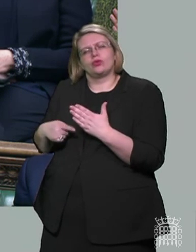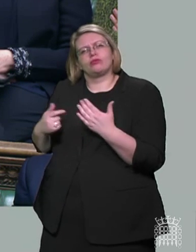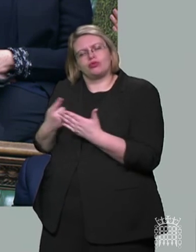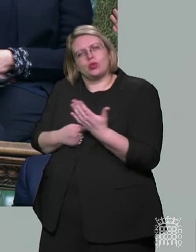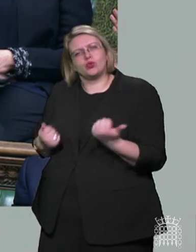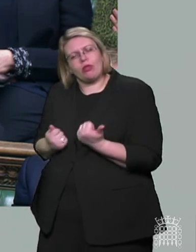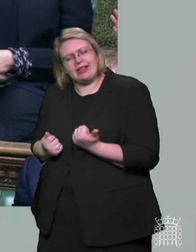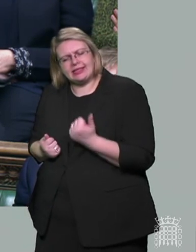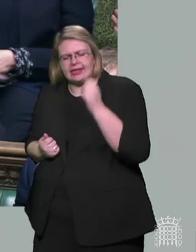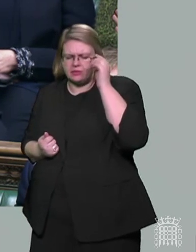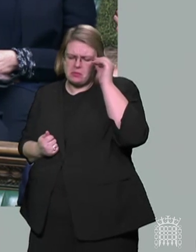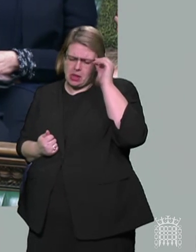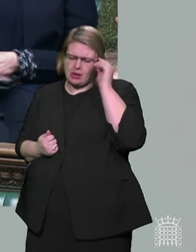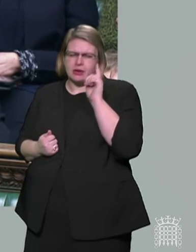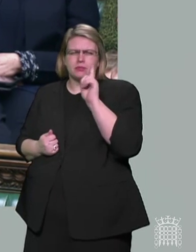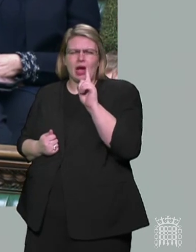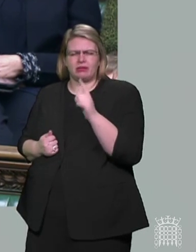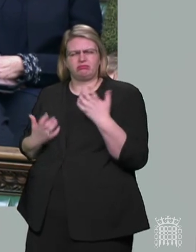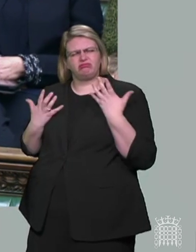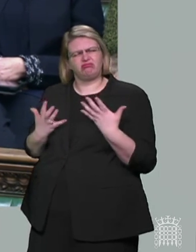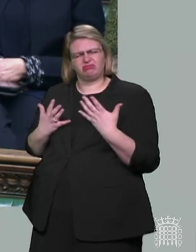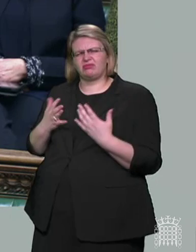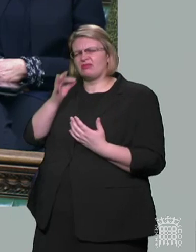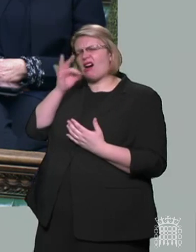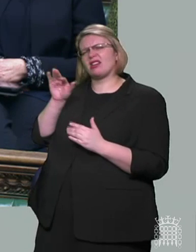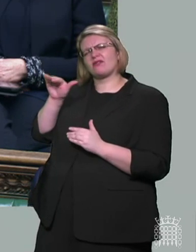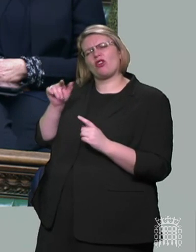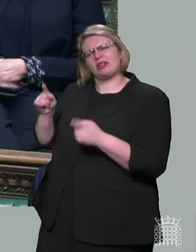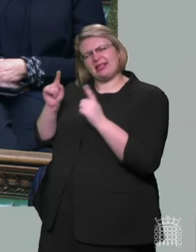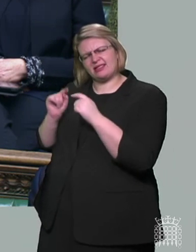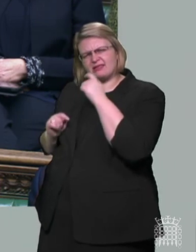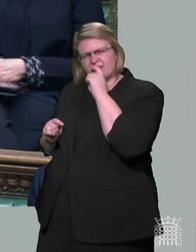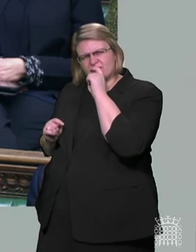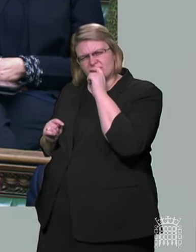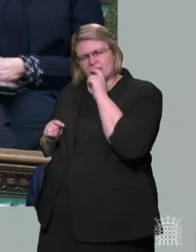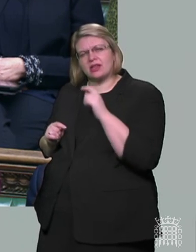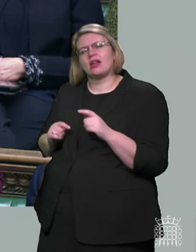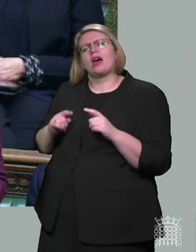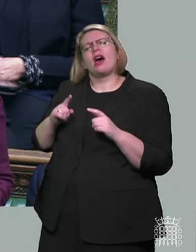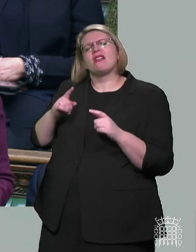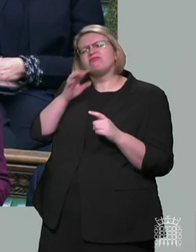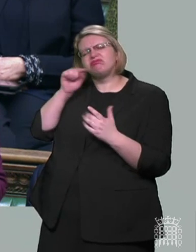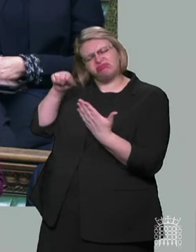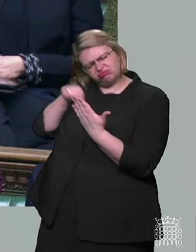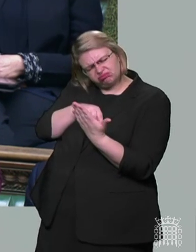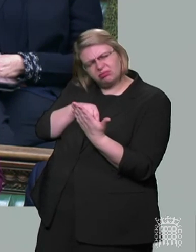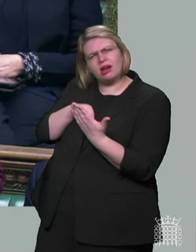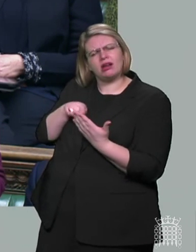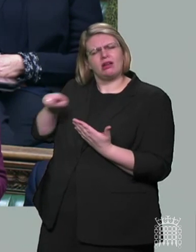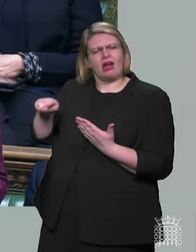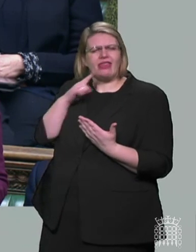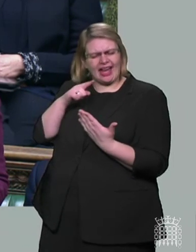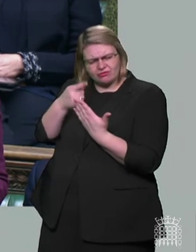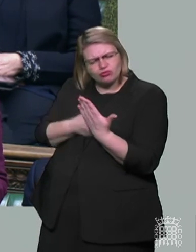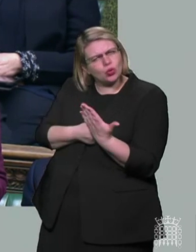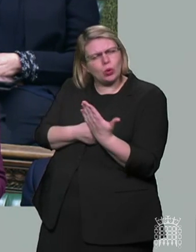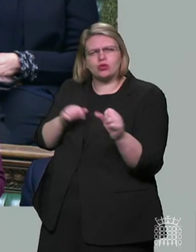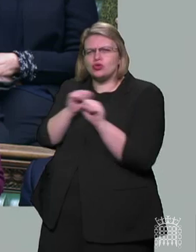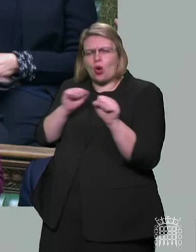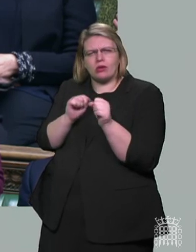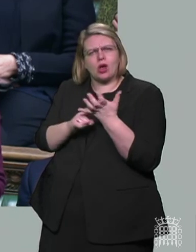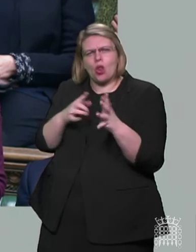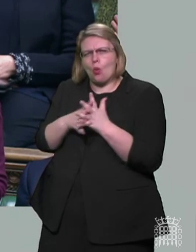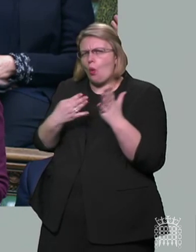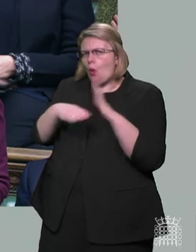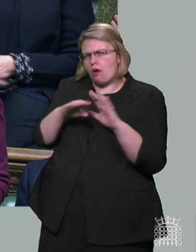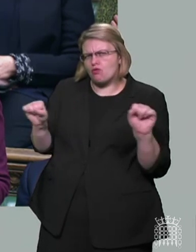Yet this morning the Foreign Secretary said that the legislation for sanctions against Duma members will take weeks to be made legally watertight.